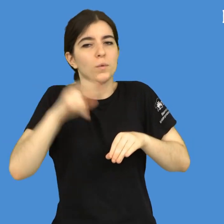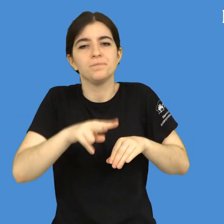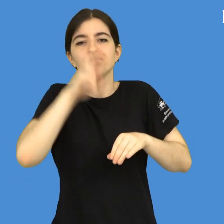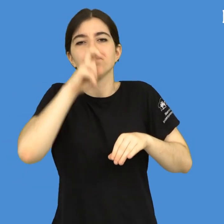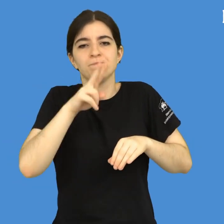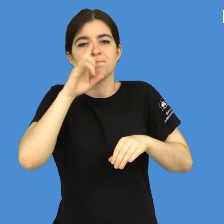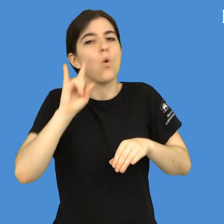respirar